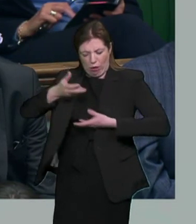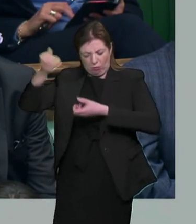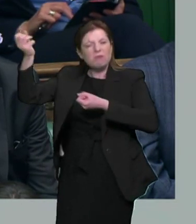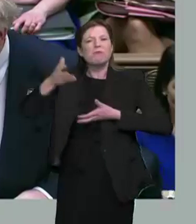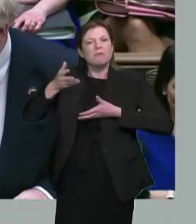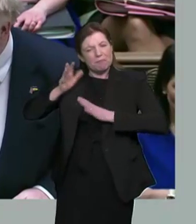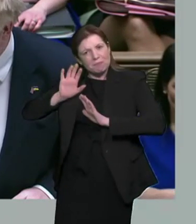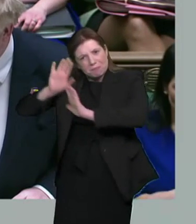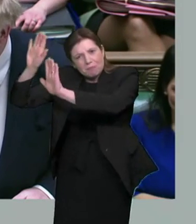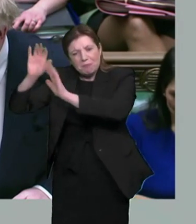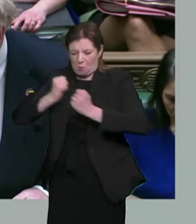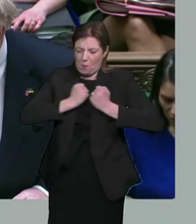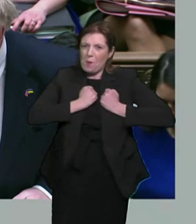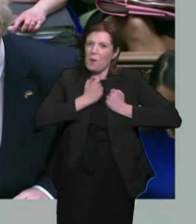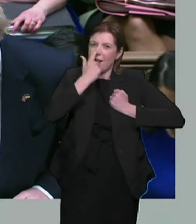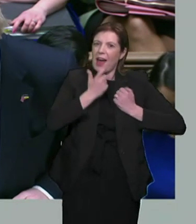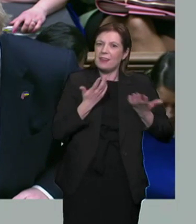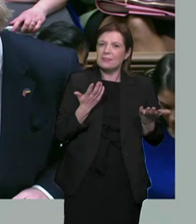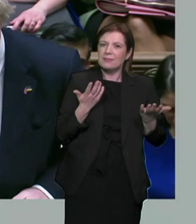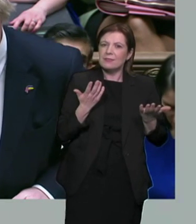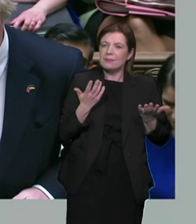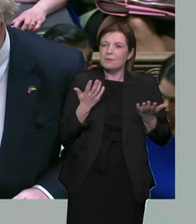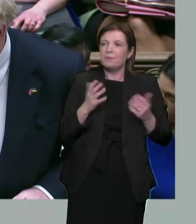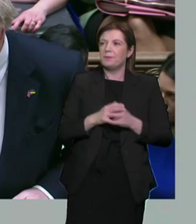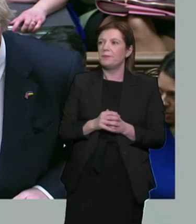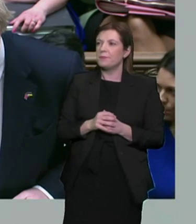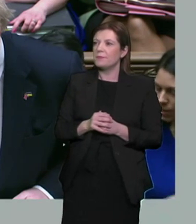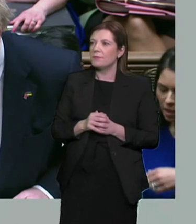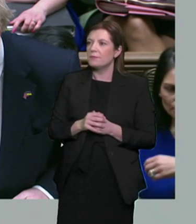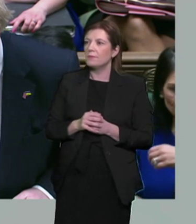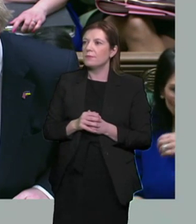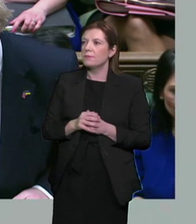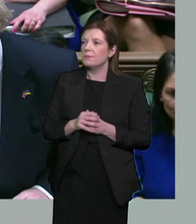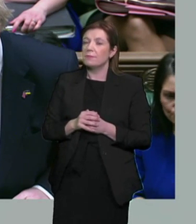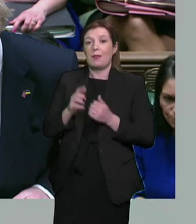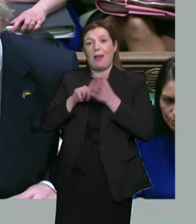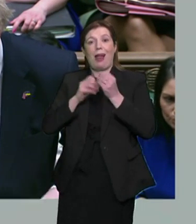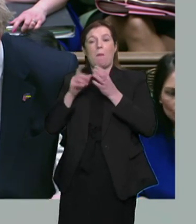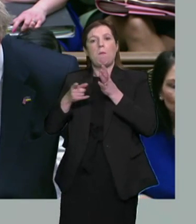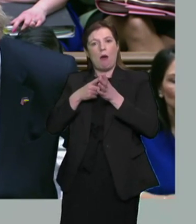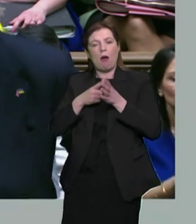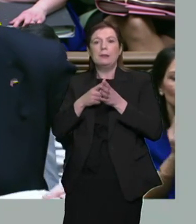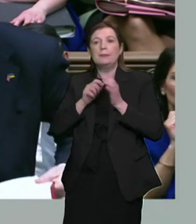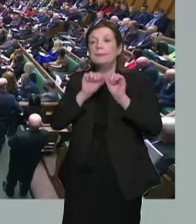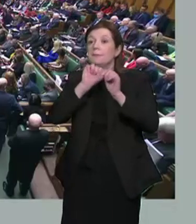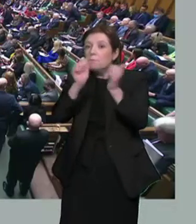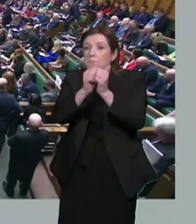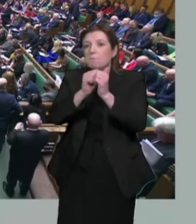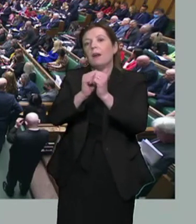I think that is the policy of Alba but, unfortunately, is not yet the policy of the SNP.